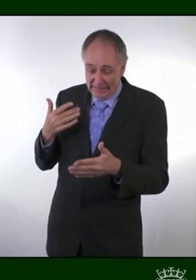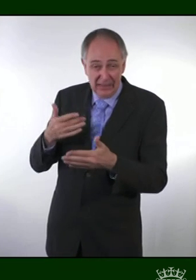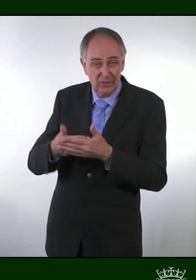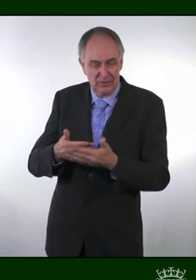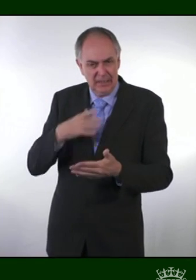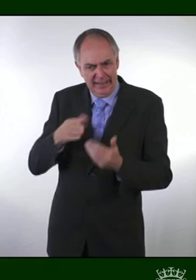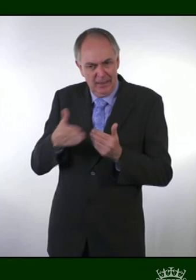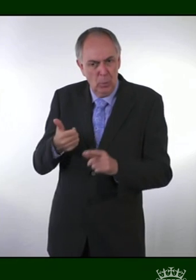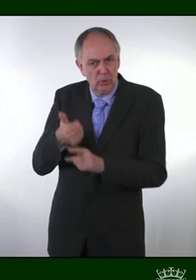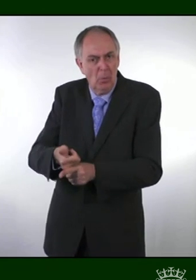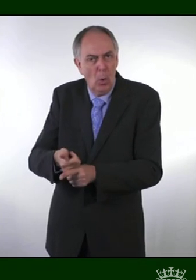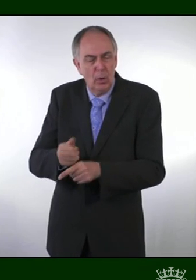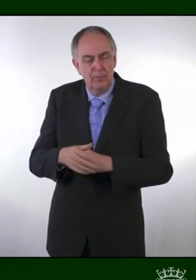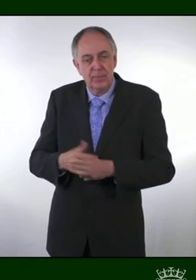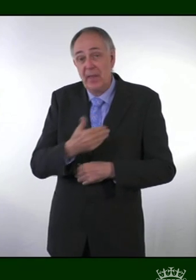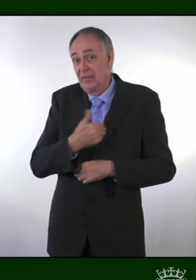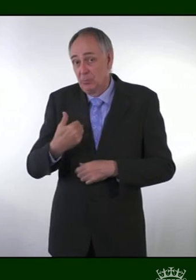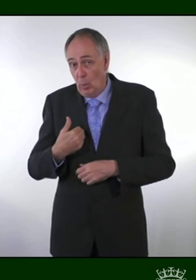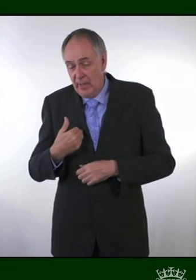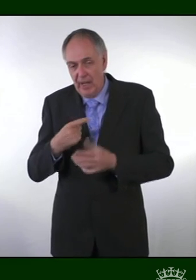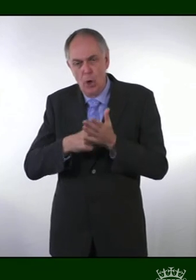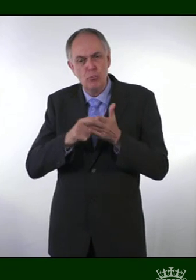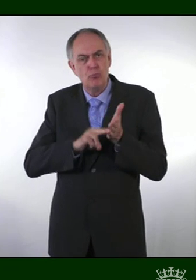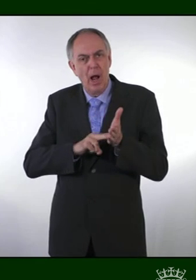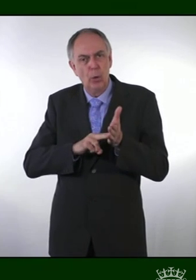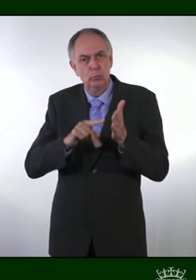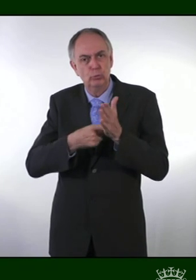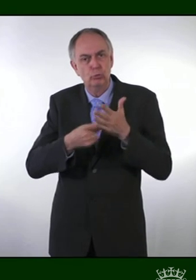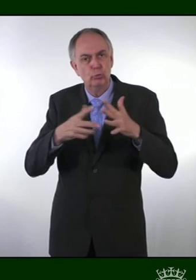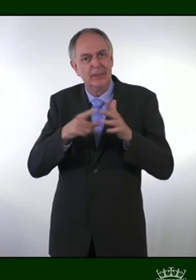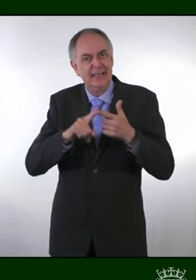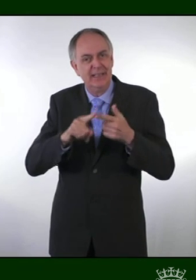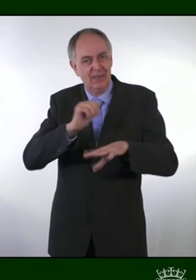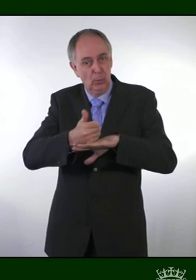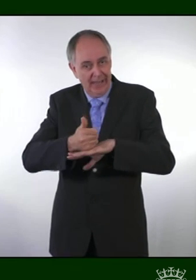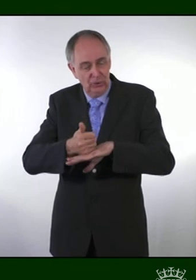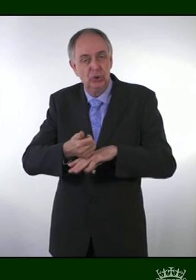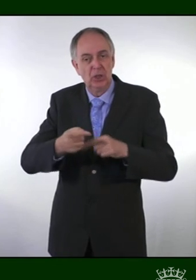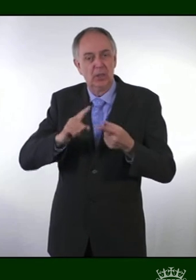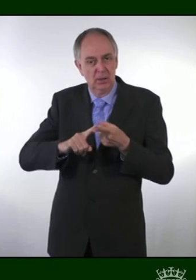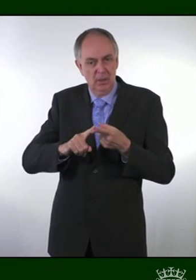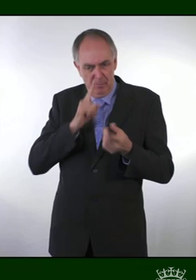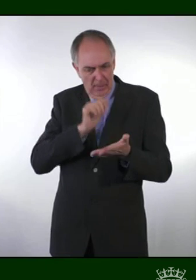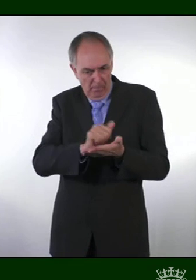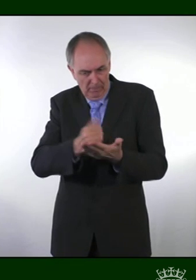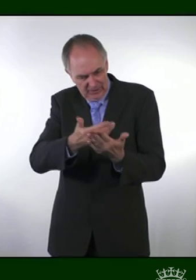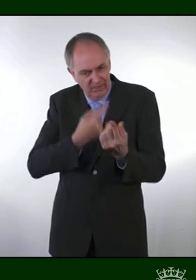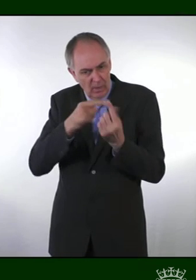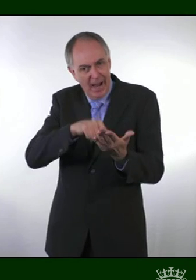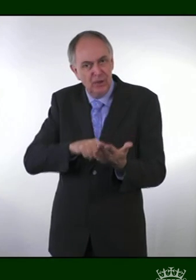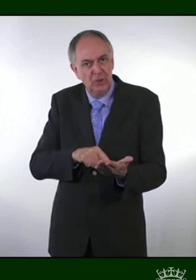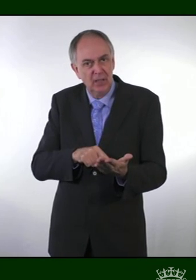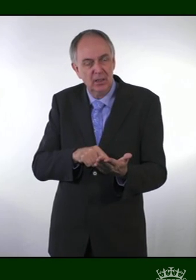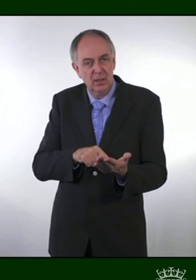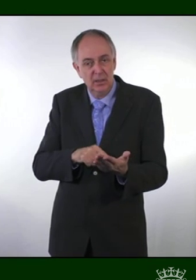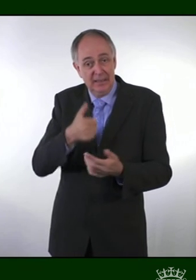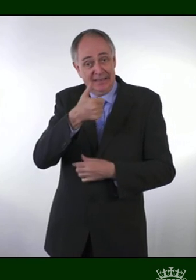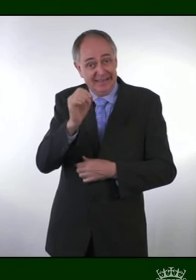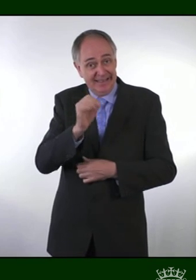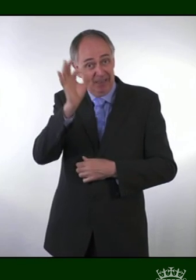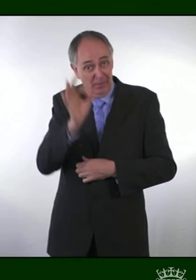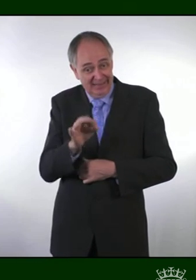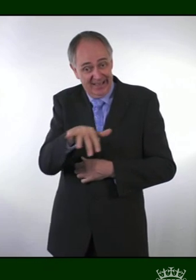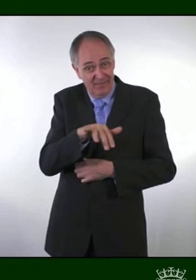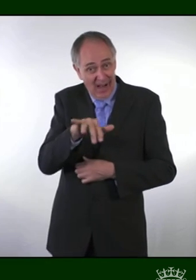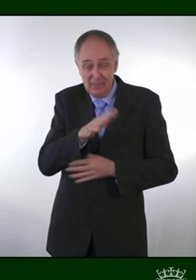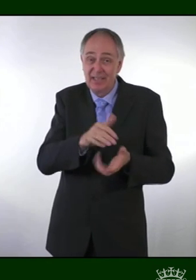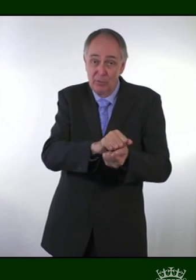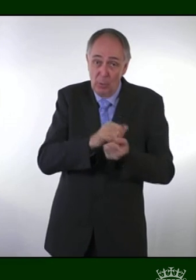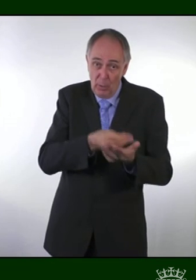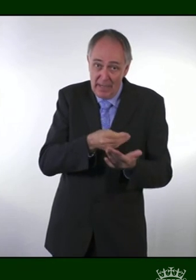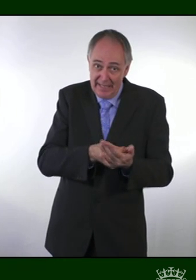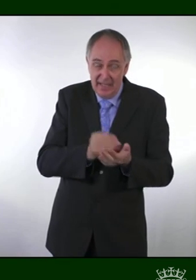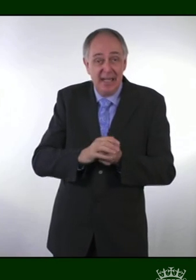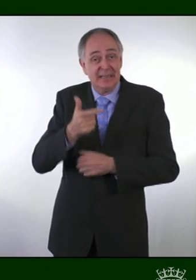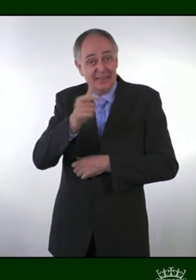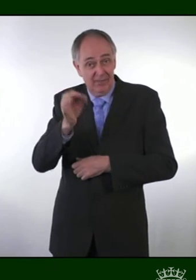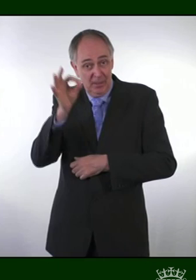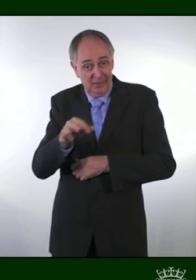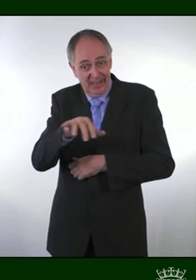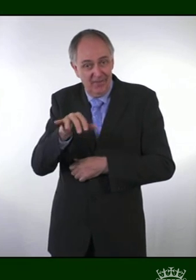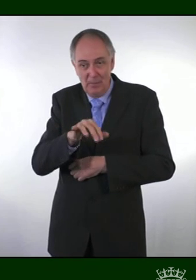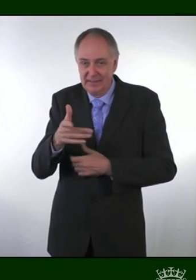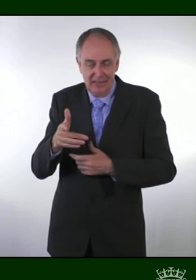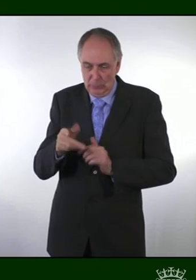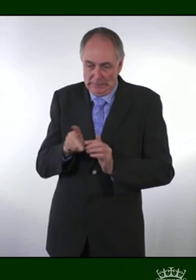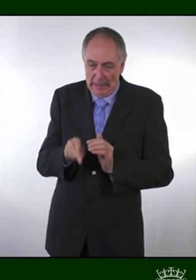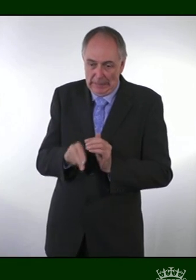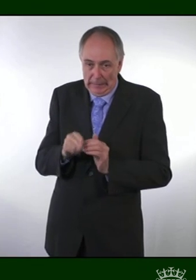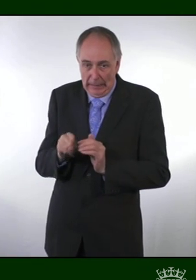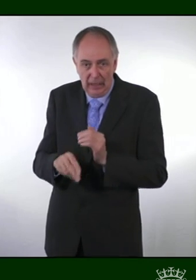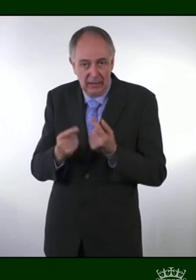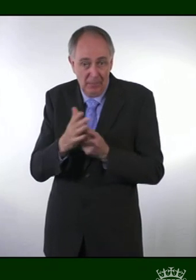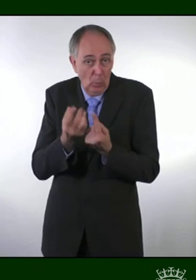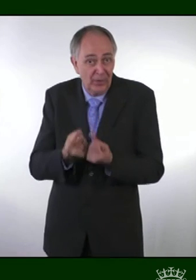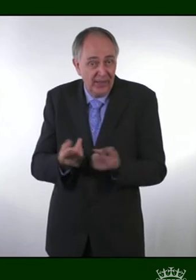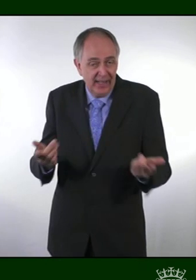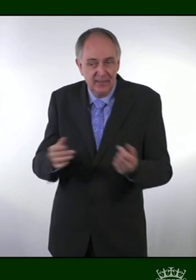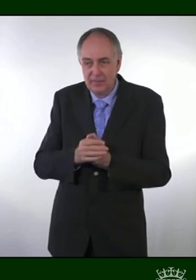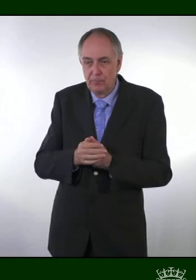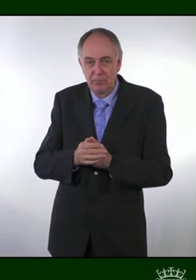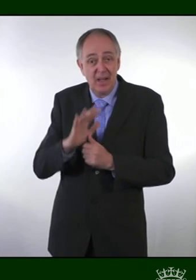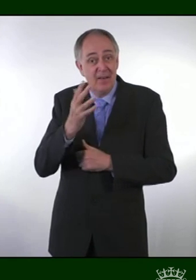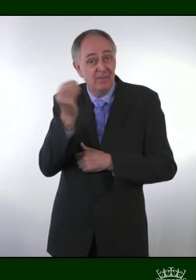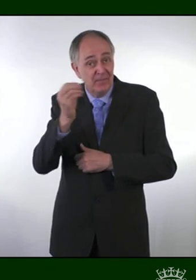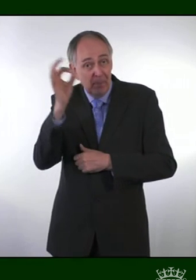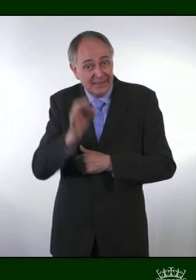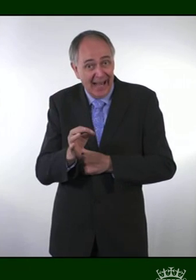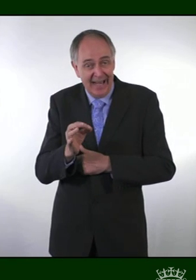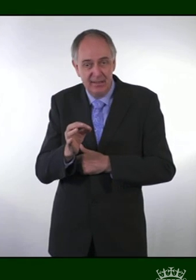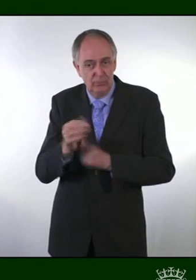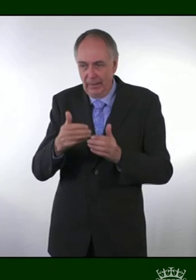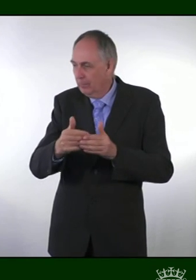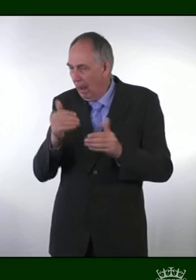This morning, the Joseph Rowntree Foundation and Save the Children published research showing that the ongoing health crisis is causing six in 10 families to borrow money, seven in 10 to cut back on essentials and over five in 10 to fall behind on rent and other essential bills.